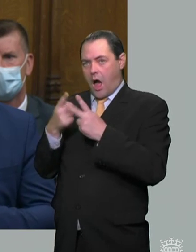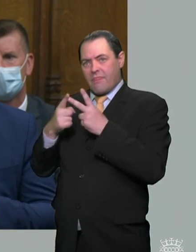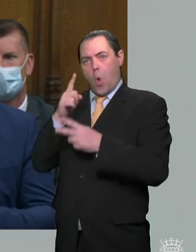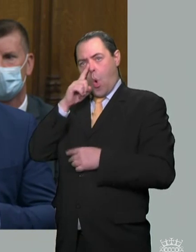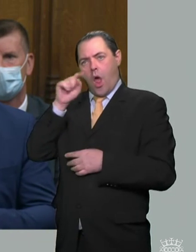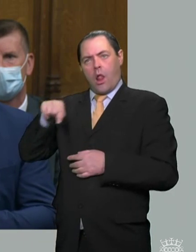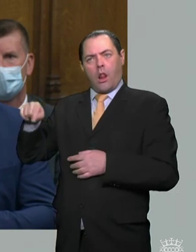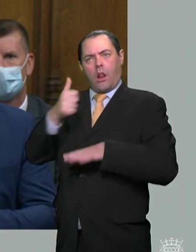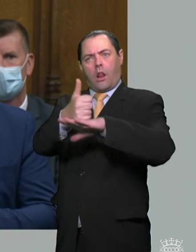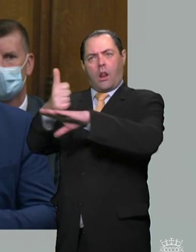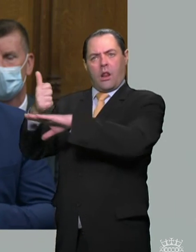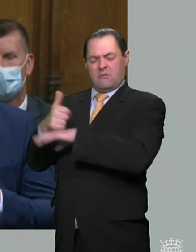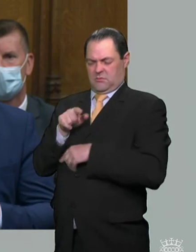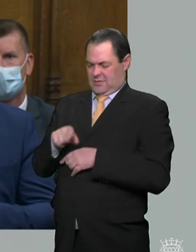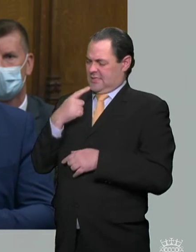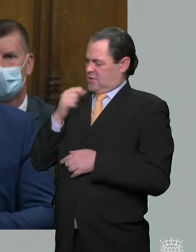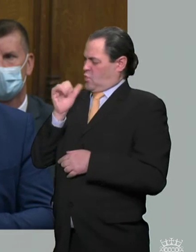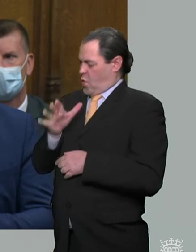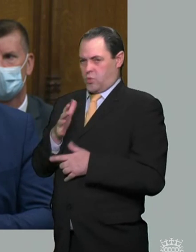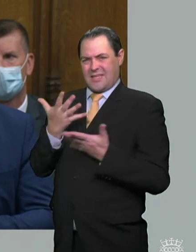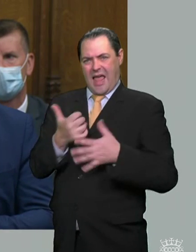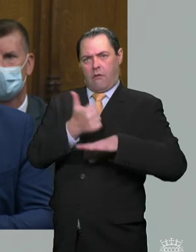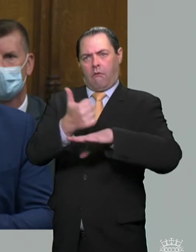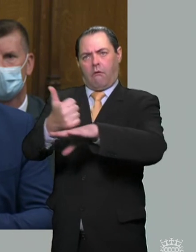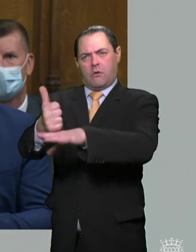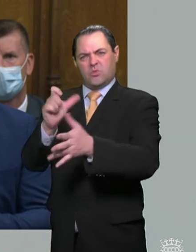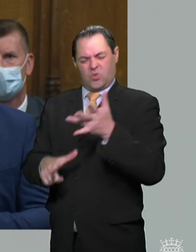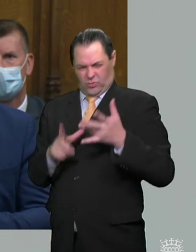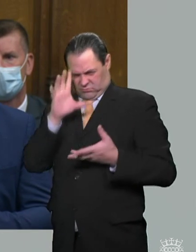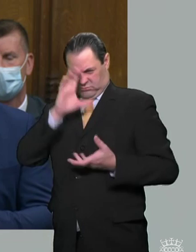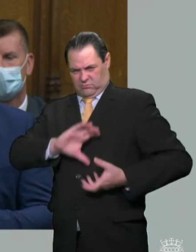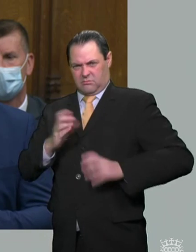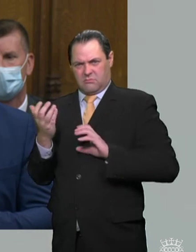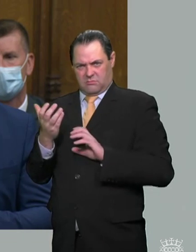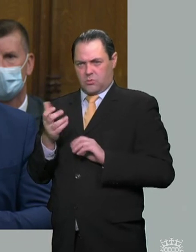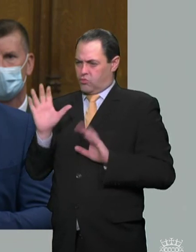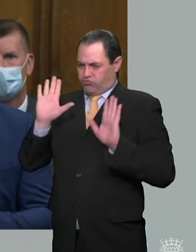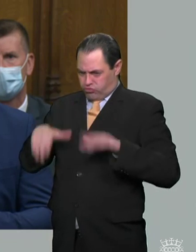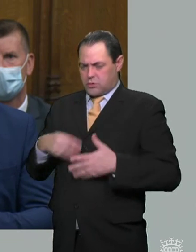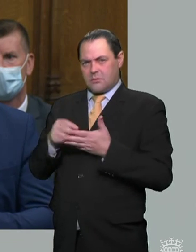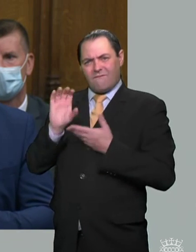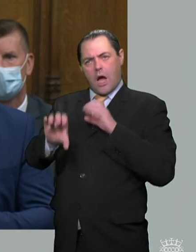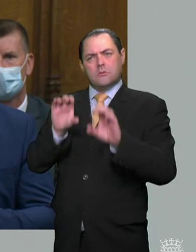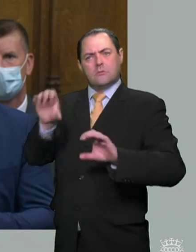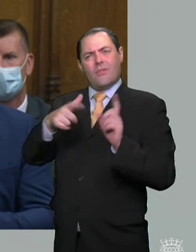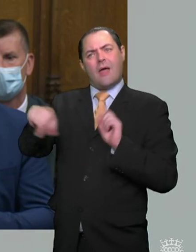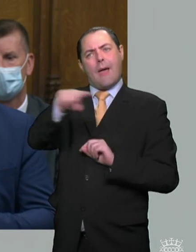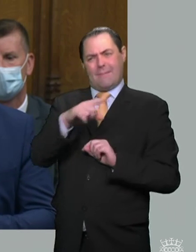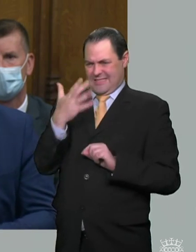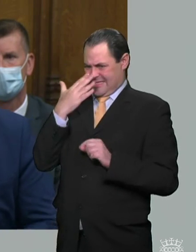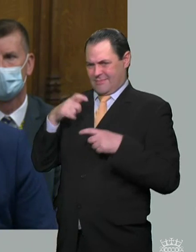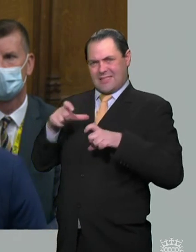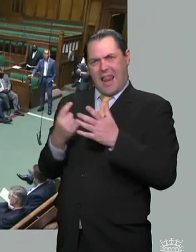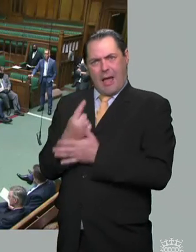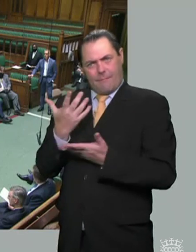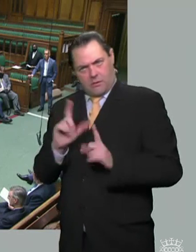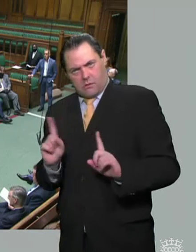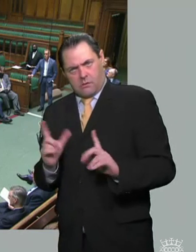How can the Government have any credibility when they made a pledge to cease funding oil and gas companies yet this is still going ahead?